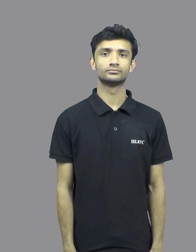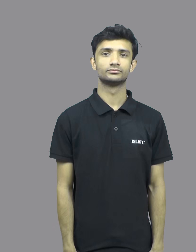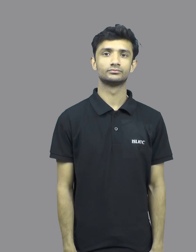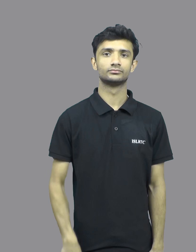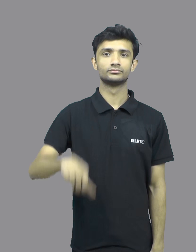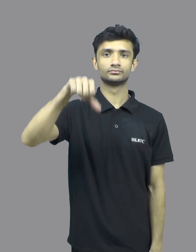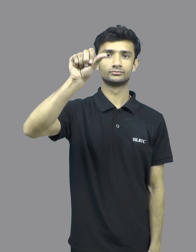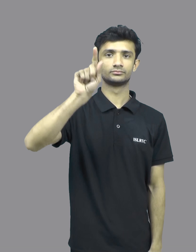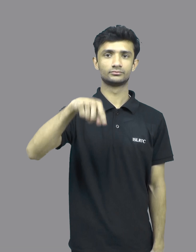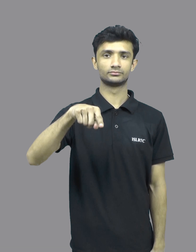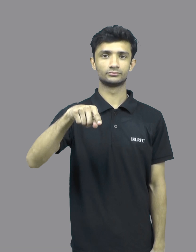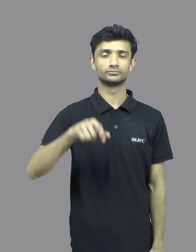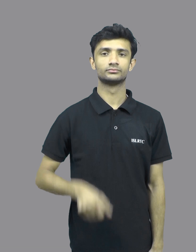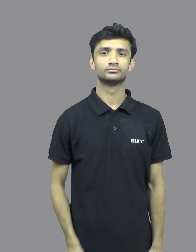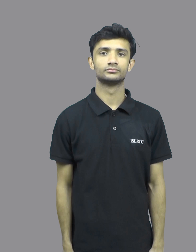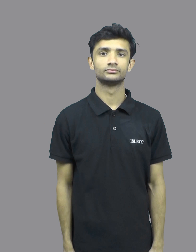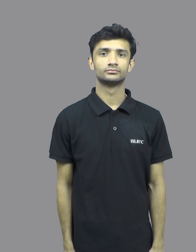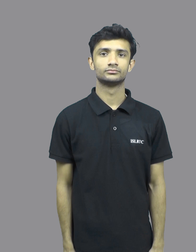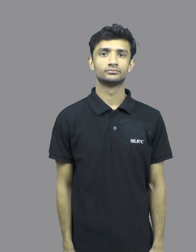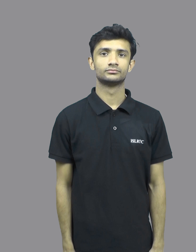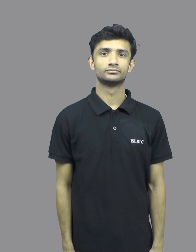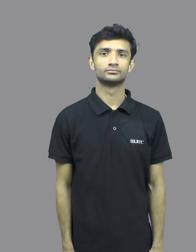Switch